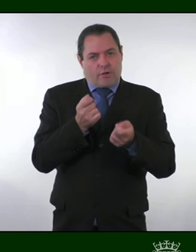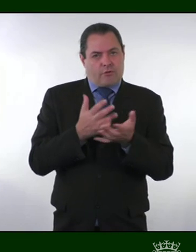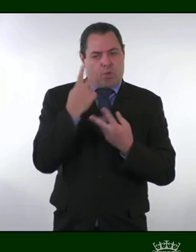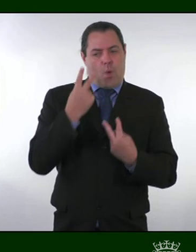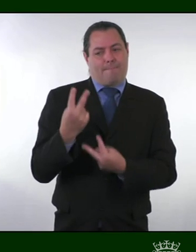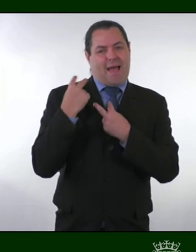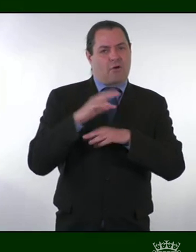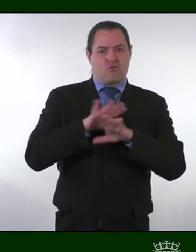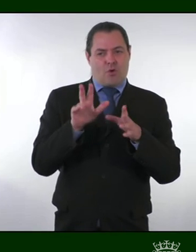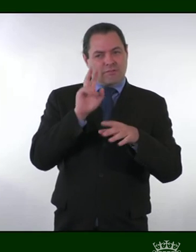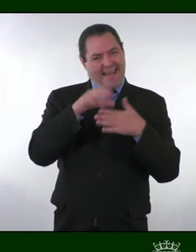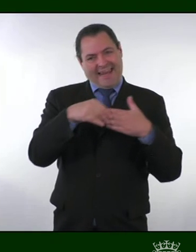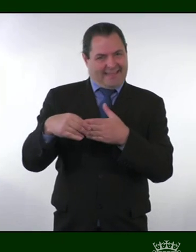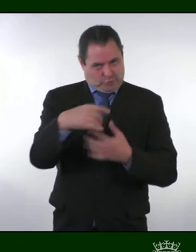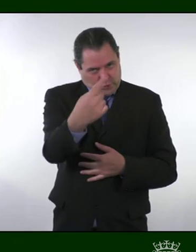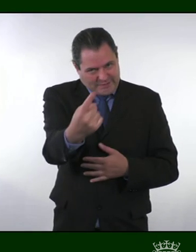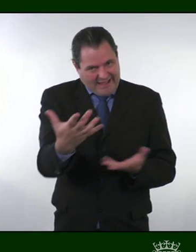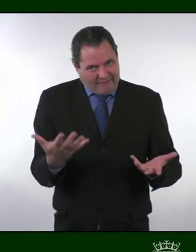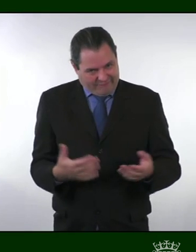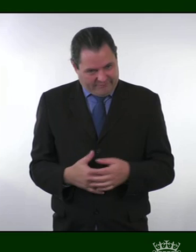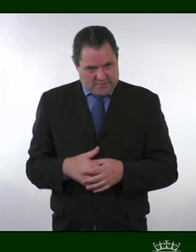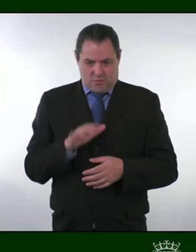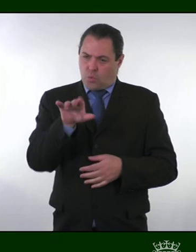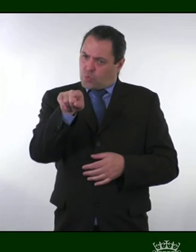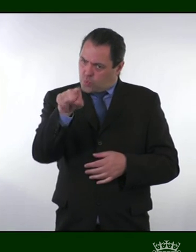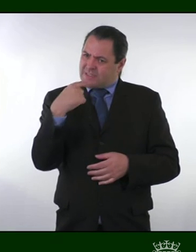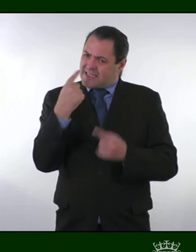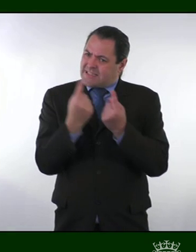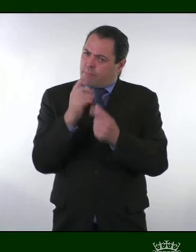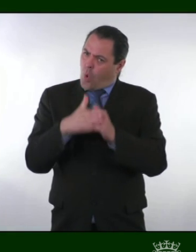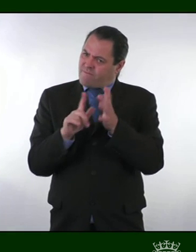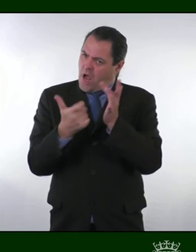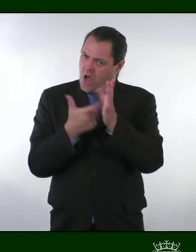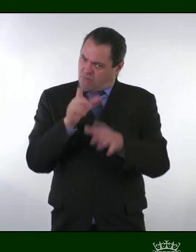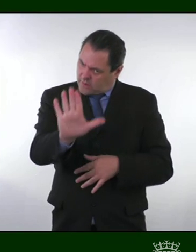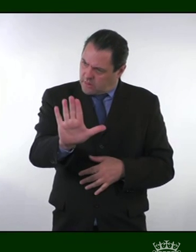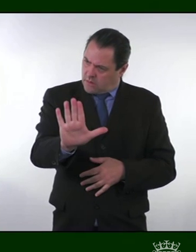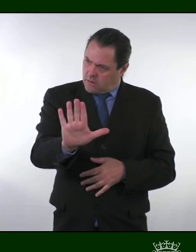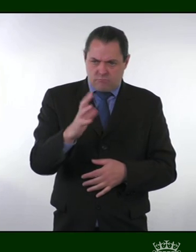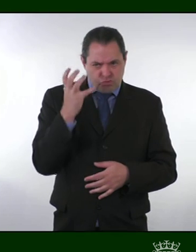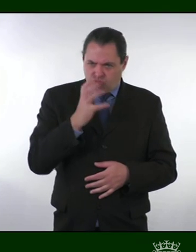Mr Speaker, before I go on, the Prime Minister said something about the IRA, and I want him to take it back.